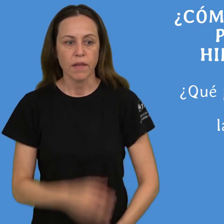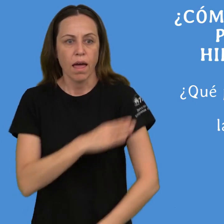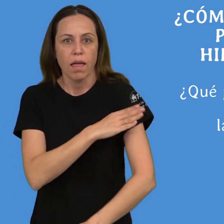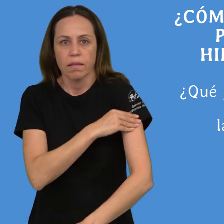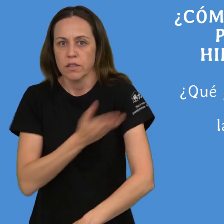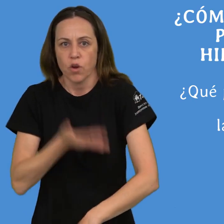tensión